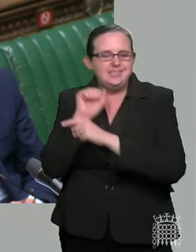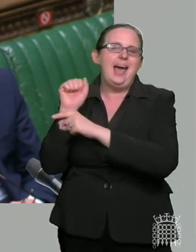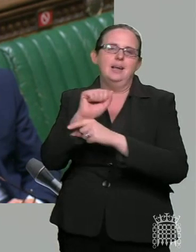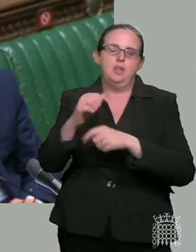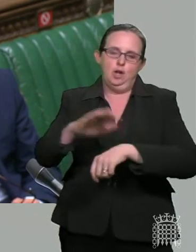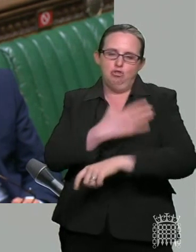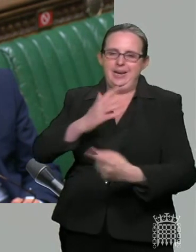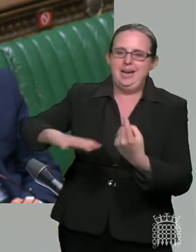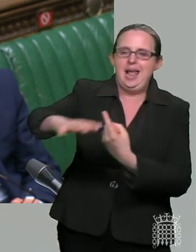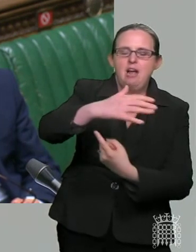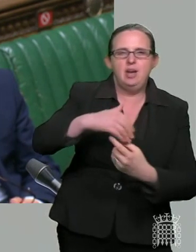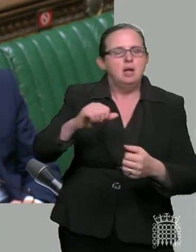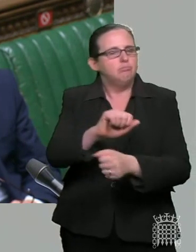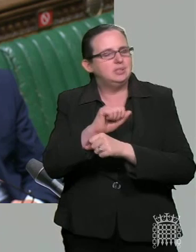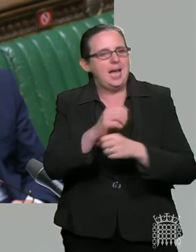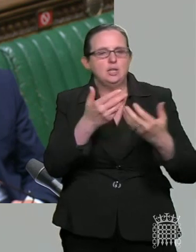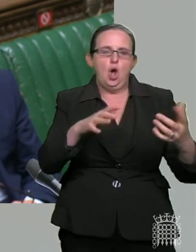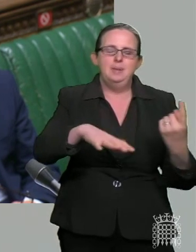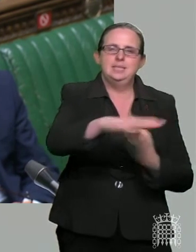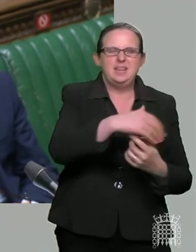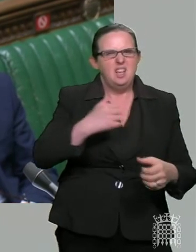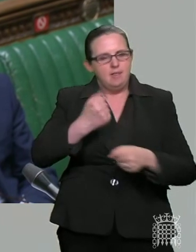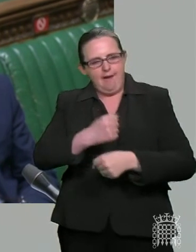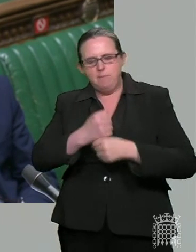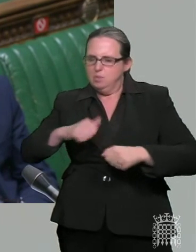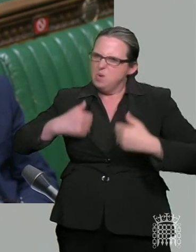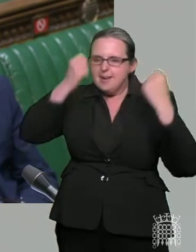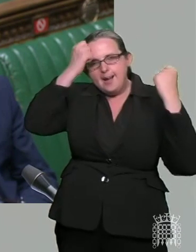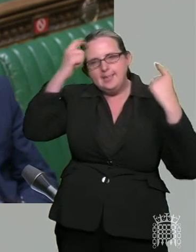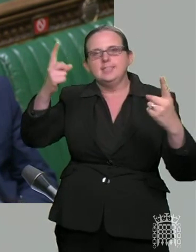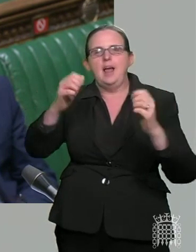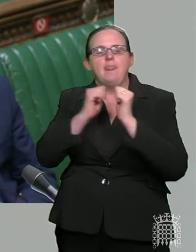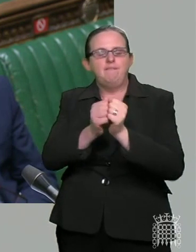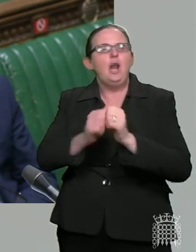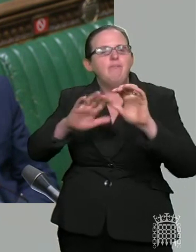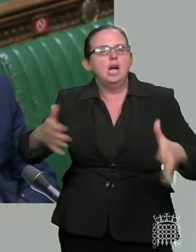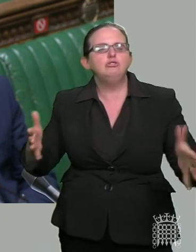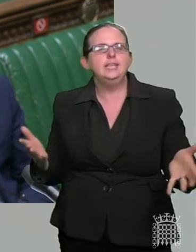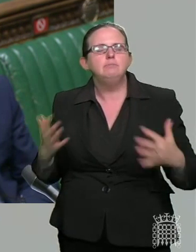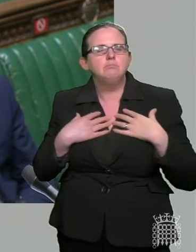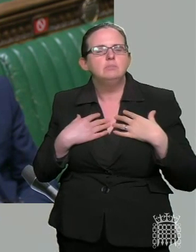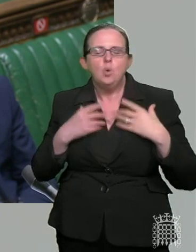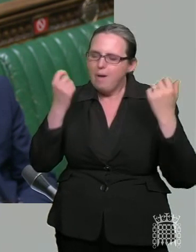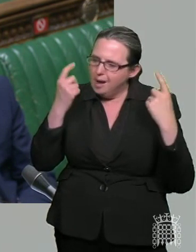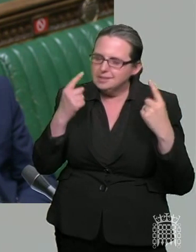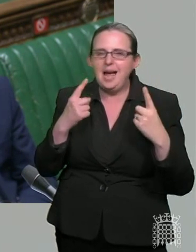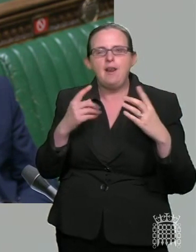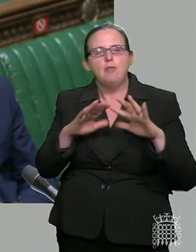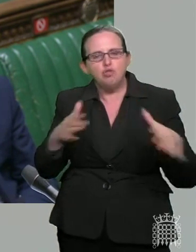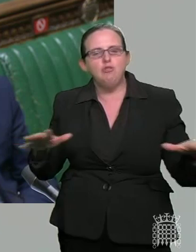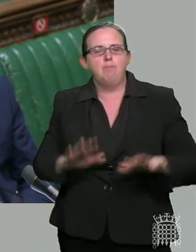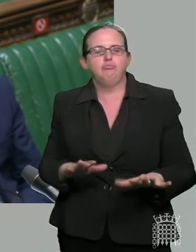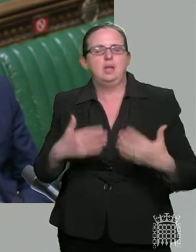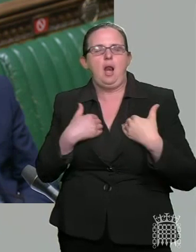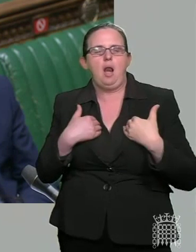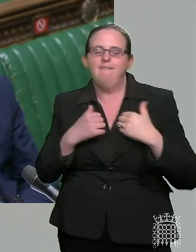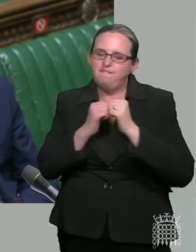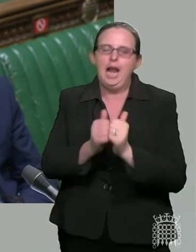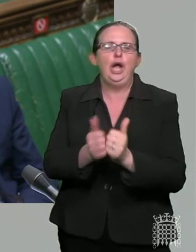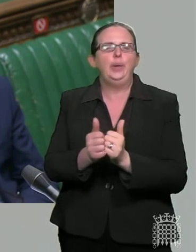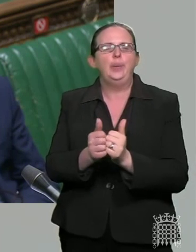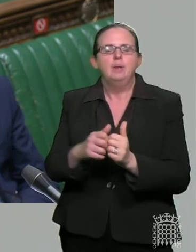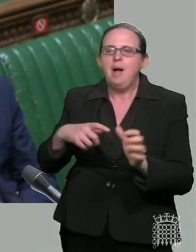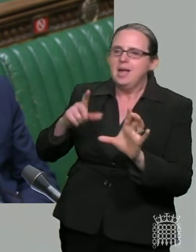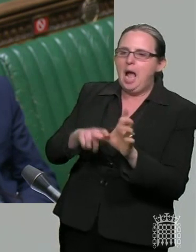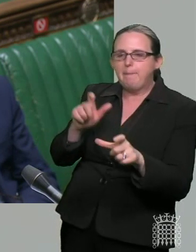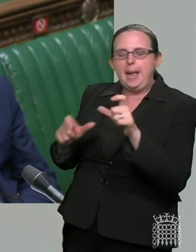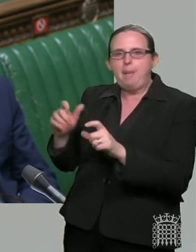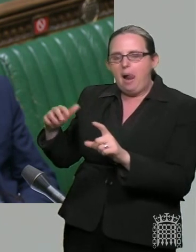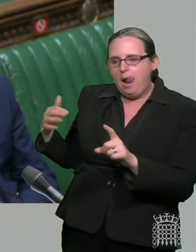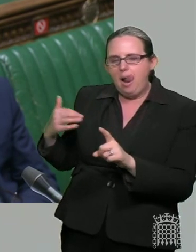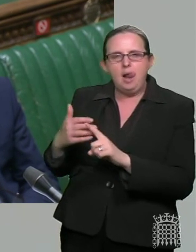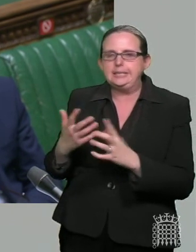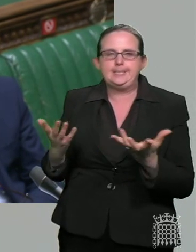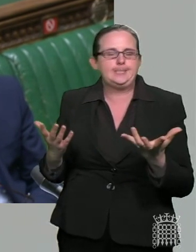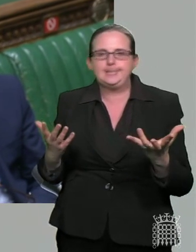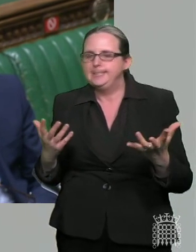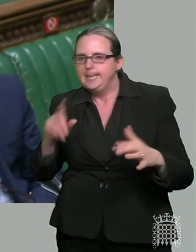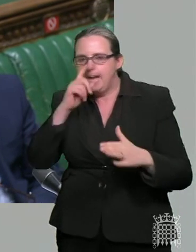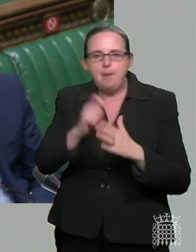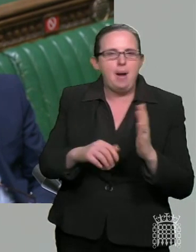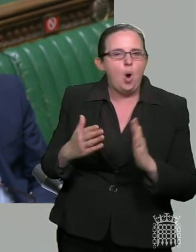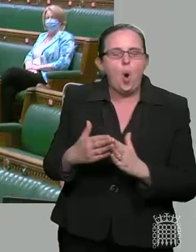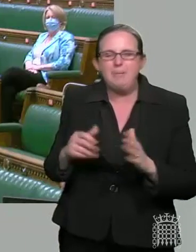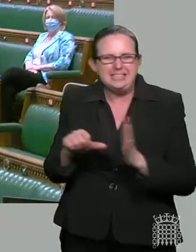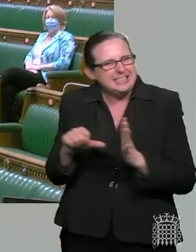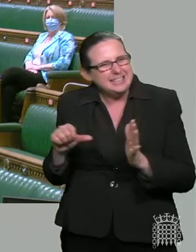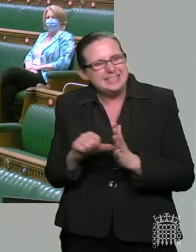We want to protect our wonderful open spaces. This is a Government who understand the value of the countryside and rural Britain, but we also think that young people have been deprived for too long of the ability to get on to the housing ladder.